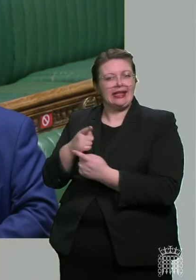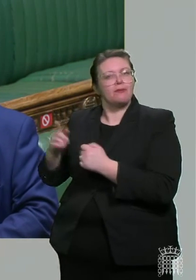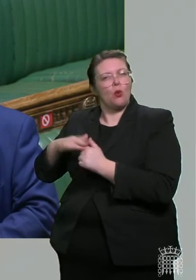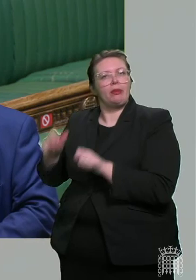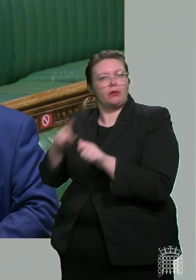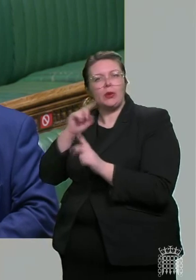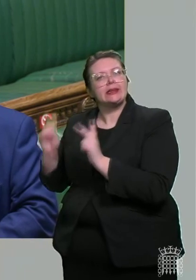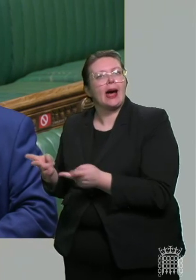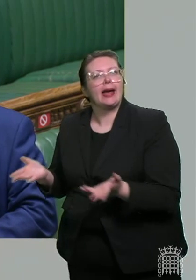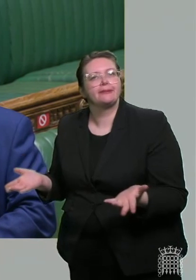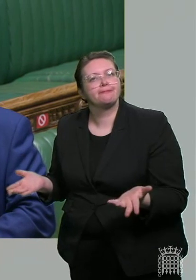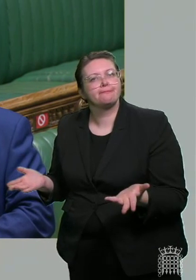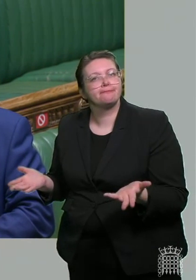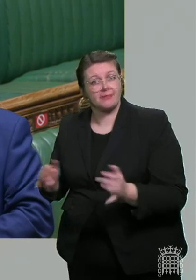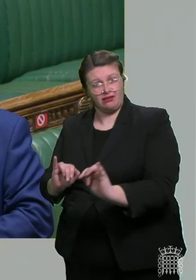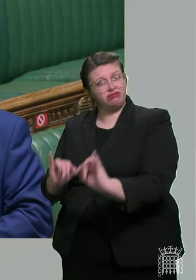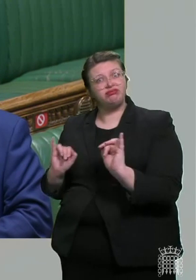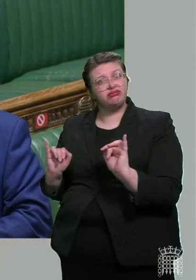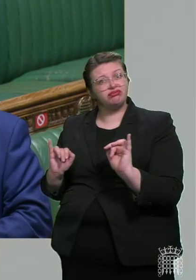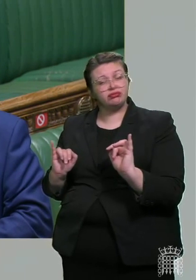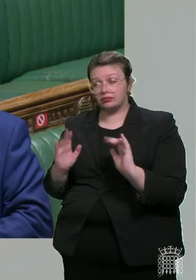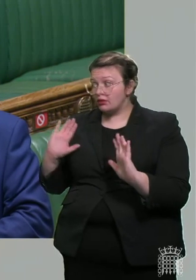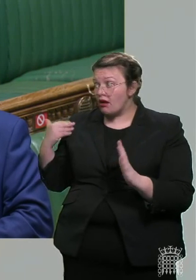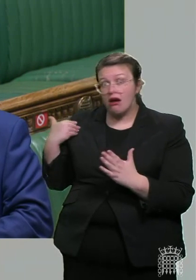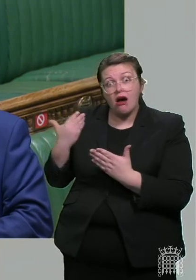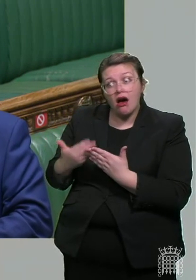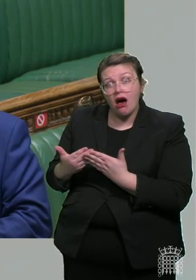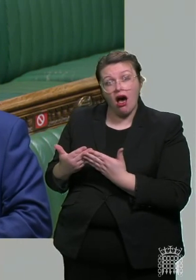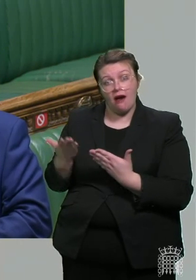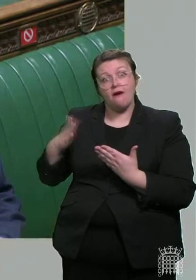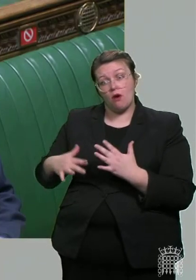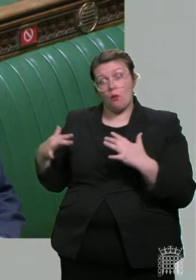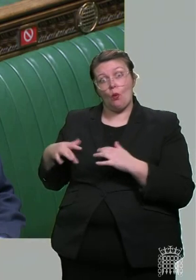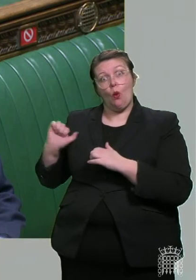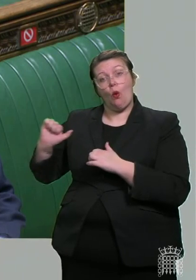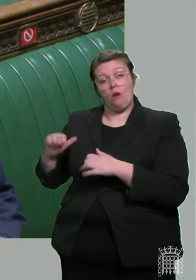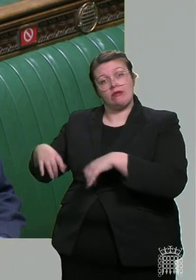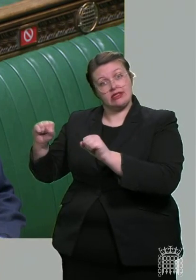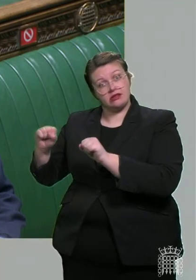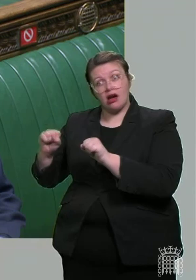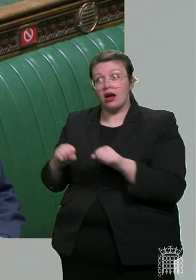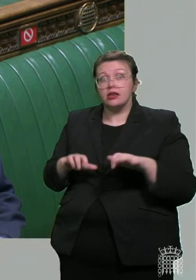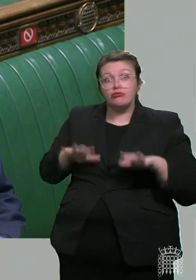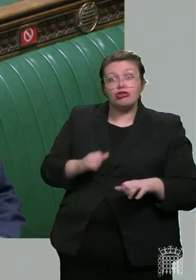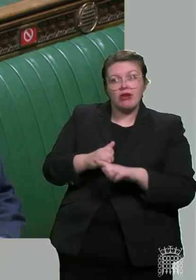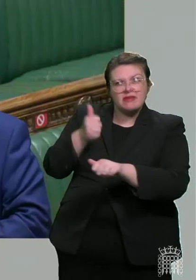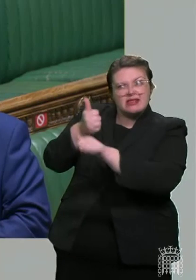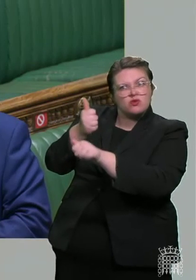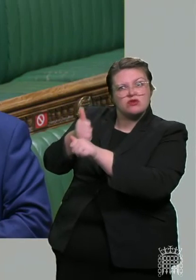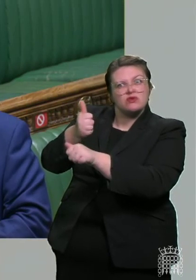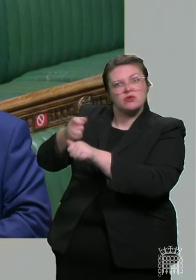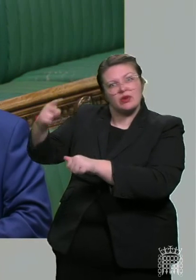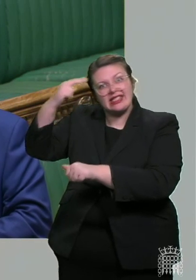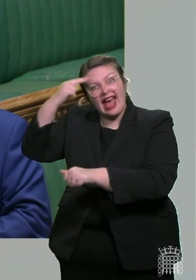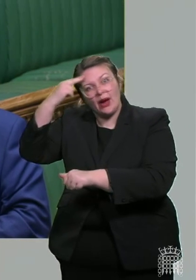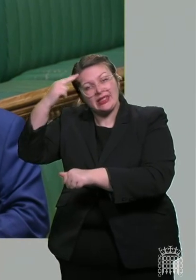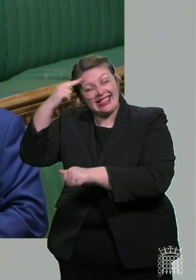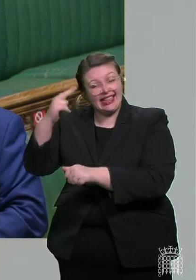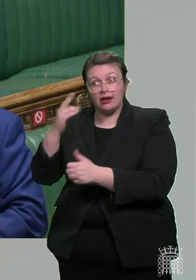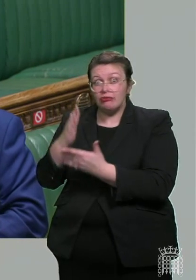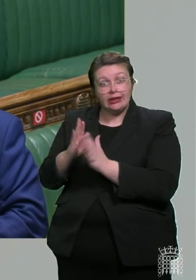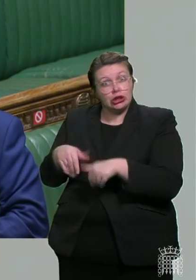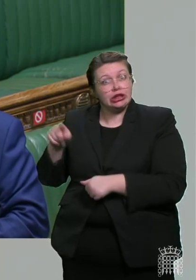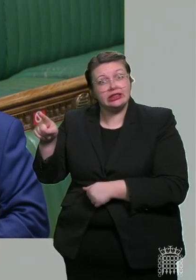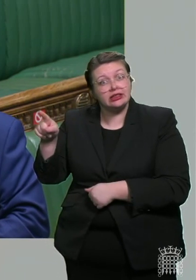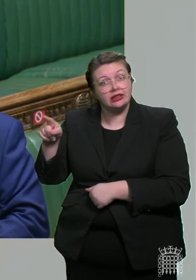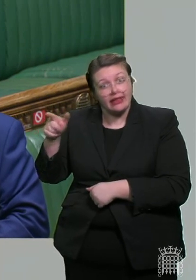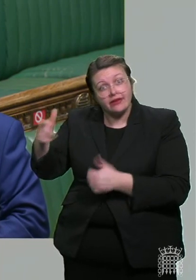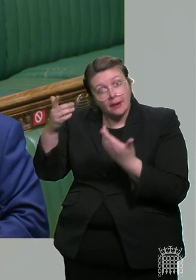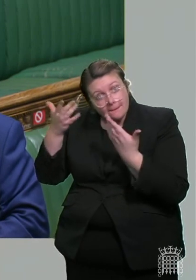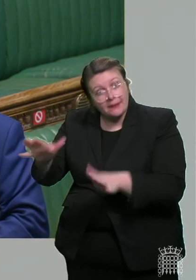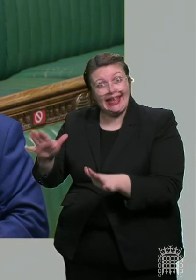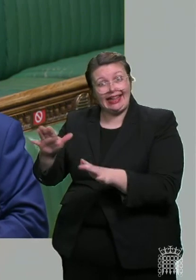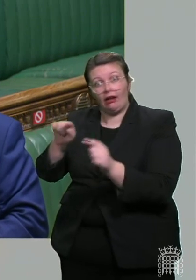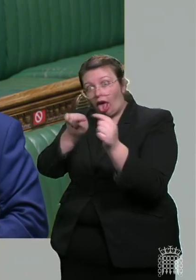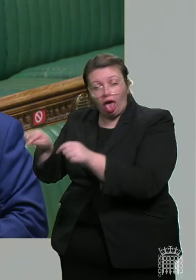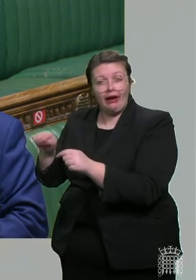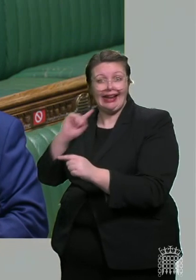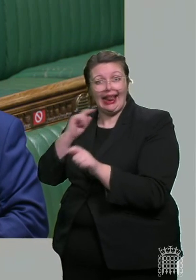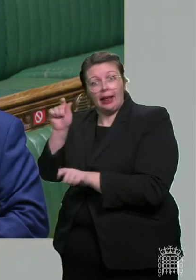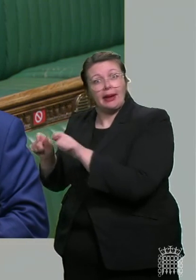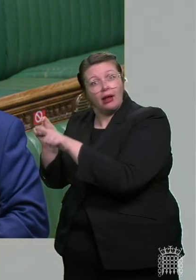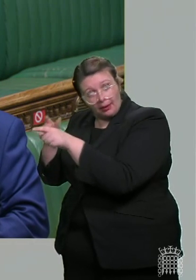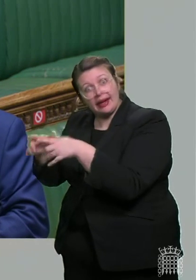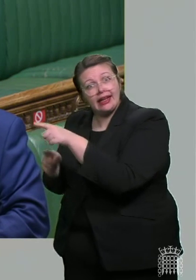Since the start of the war, the Tories have shamefully backed the Saudi regime through billions of pounds of arms sales and support, despite evidence of war crimes and of the targeting of civilians.